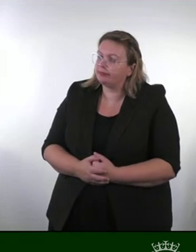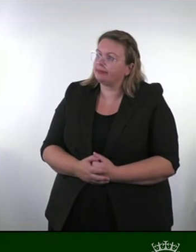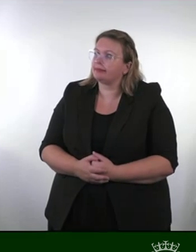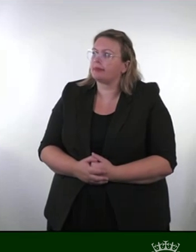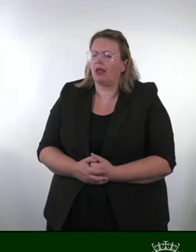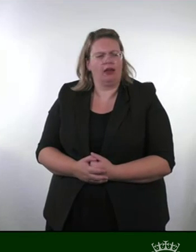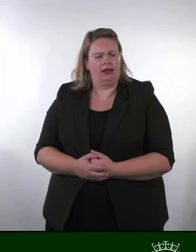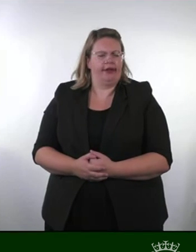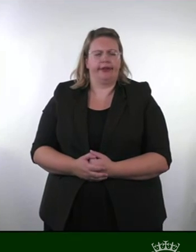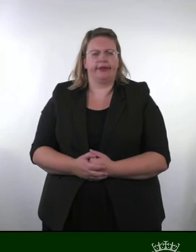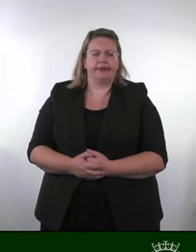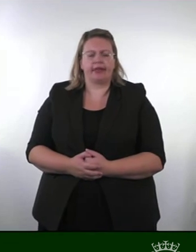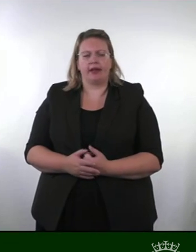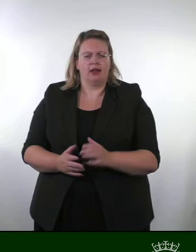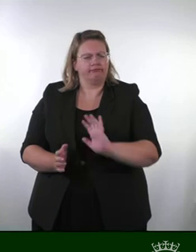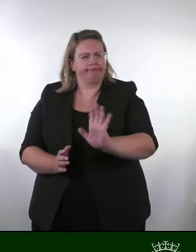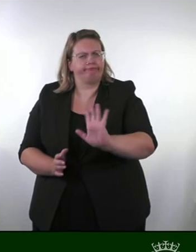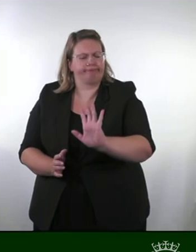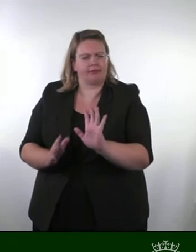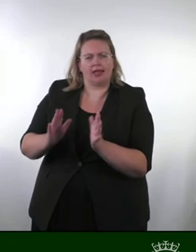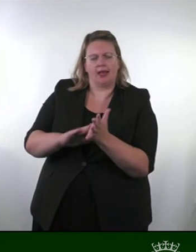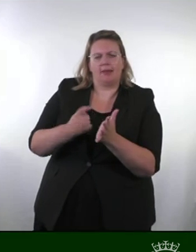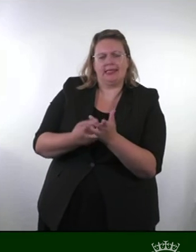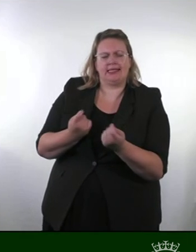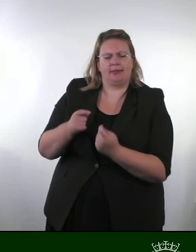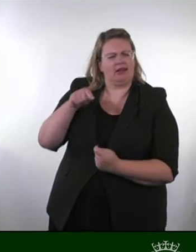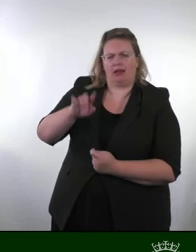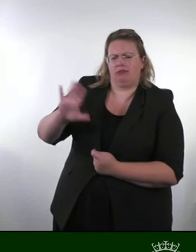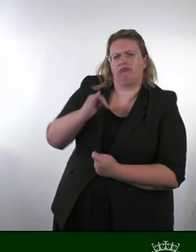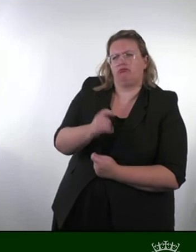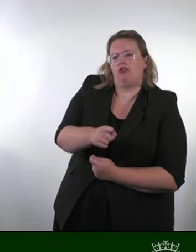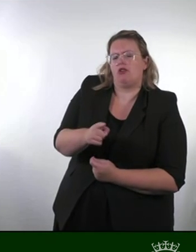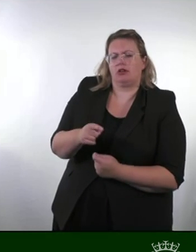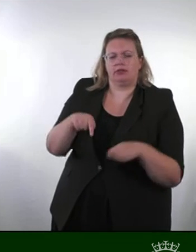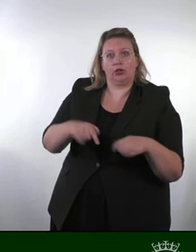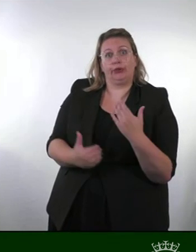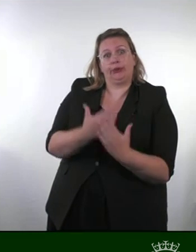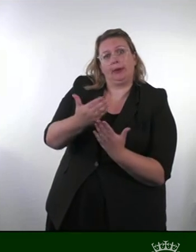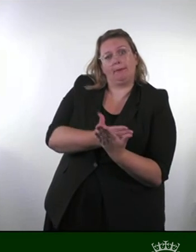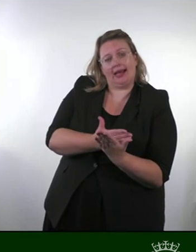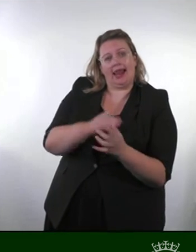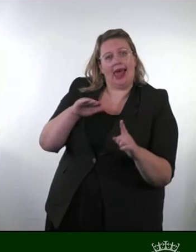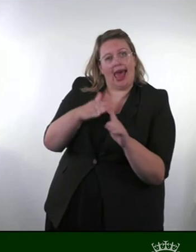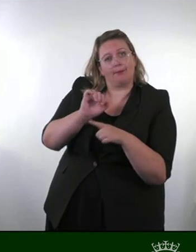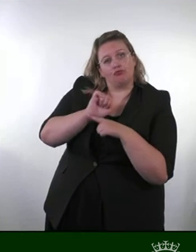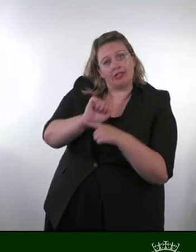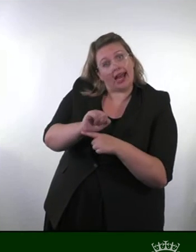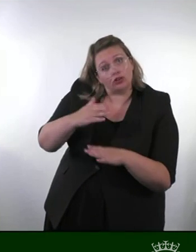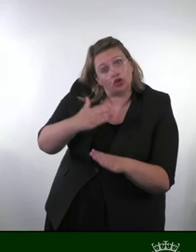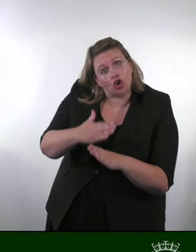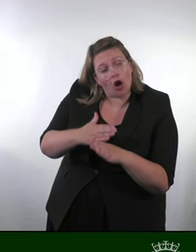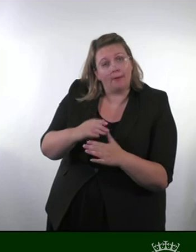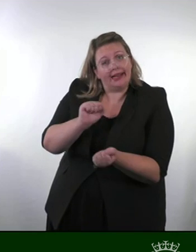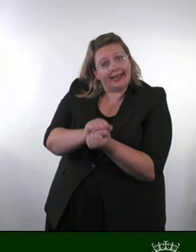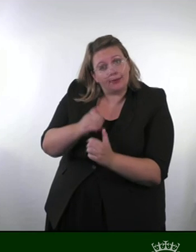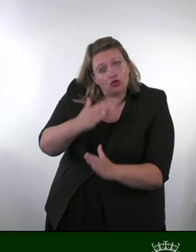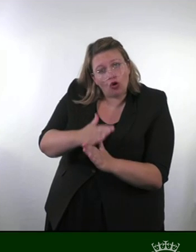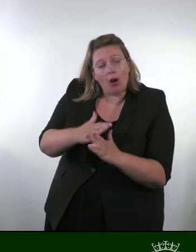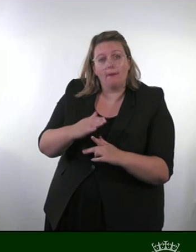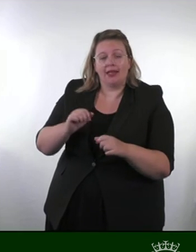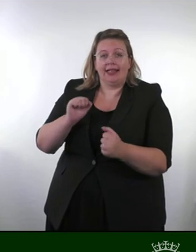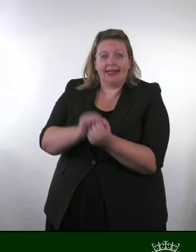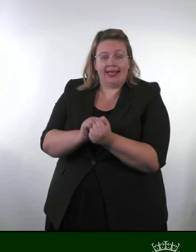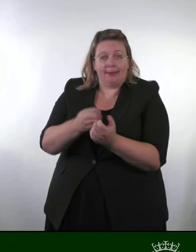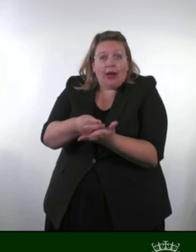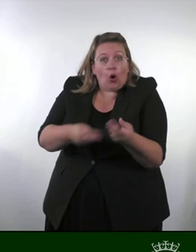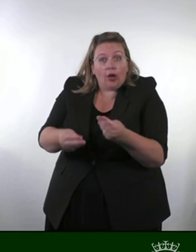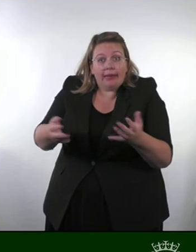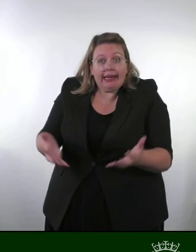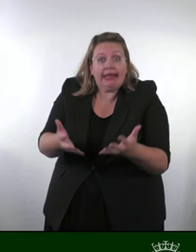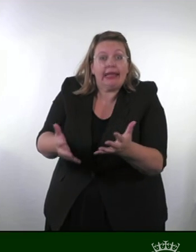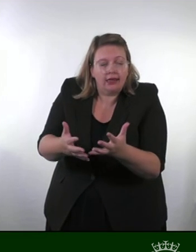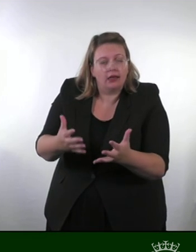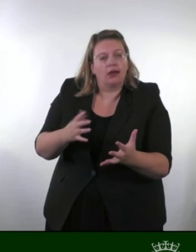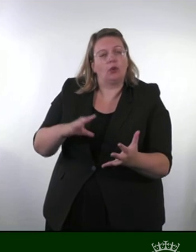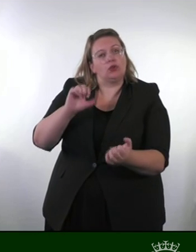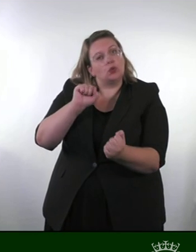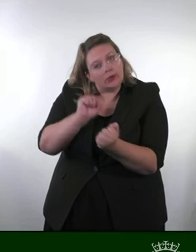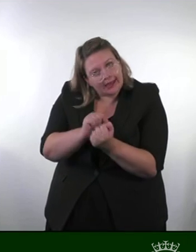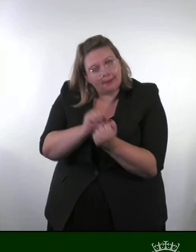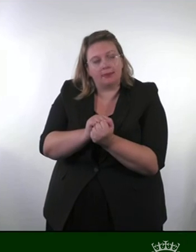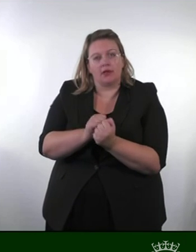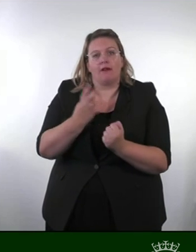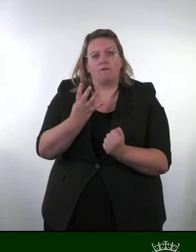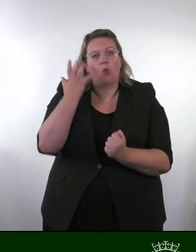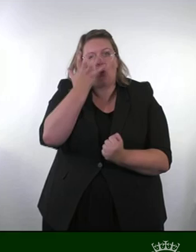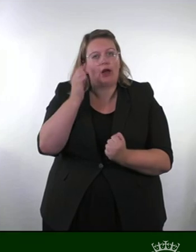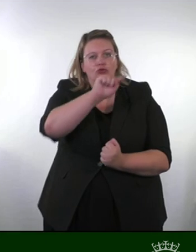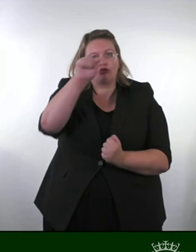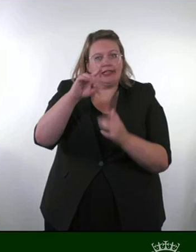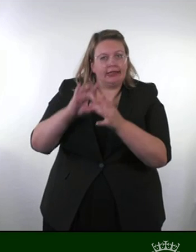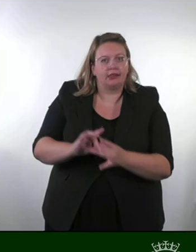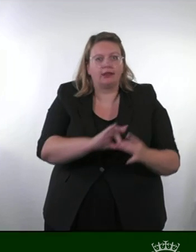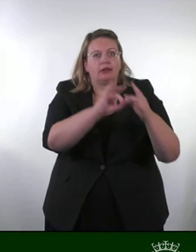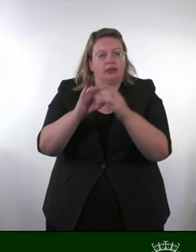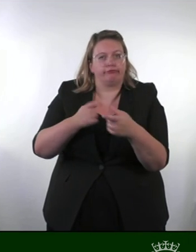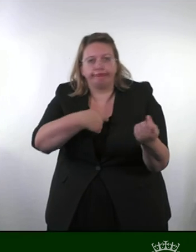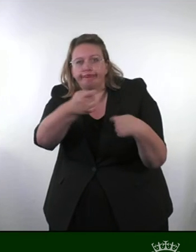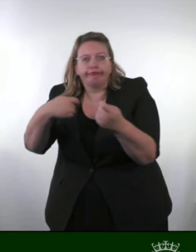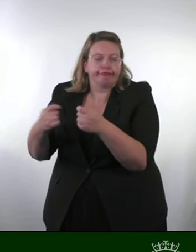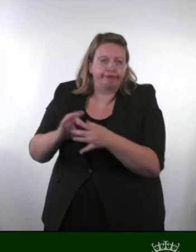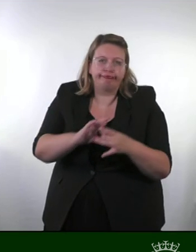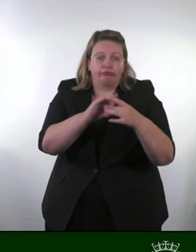On the contrary, the United Kingdom Internal Market Bill is about protecting jobs, protecting growth and ensuring the fluidity and safety of our UK internal market and prosperity throughout the United Kingdom.